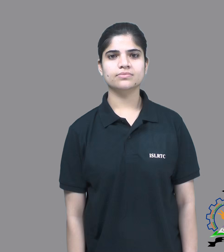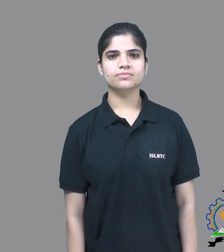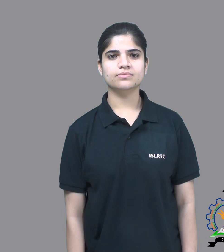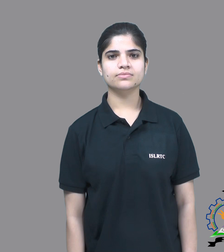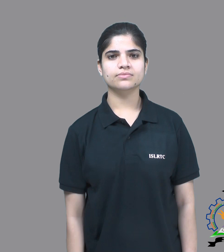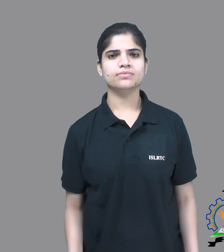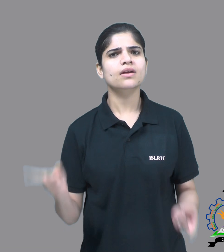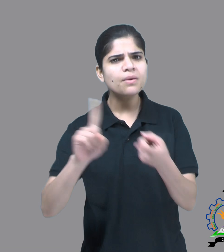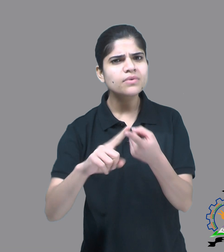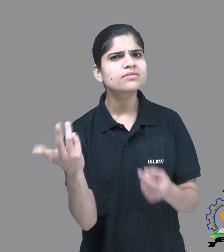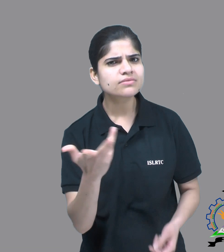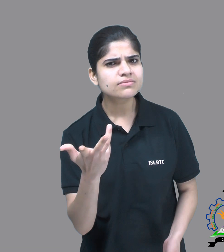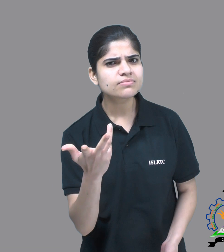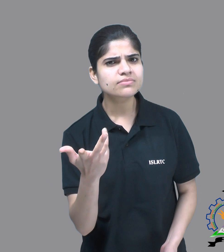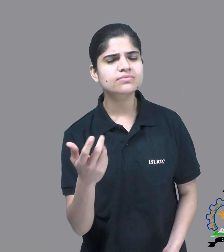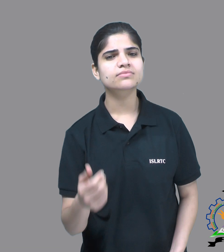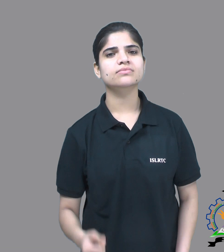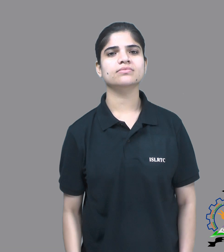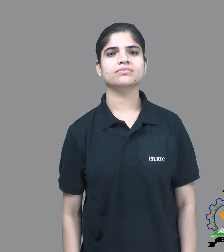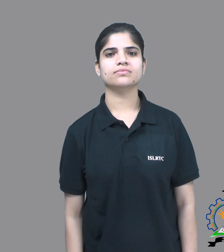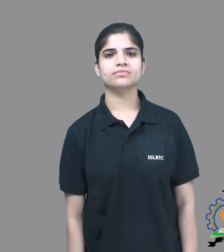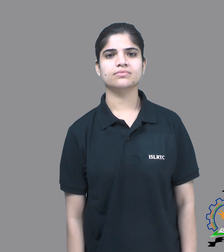What Happened